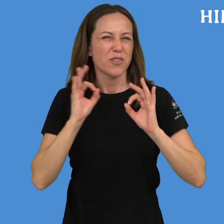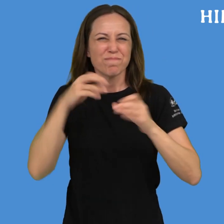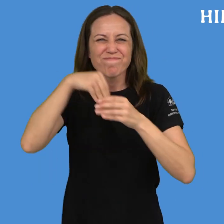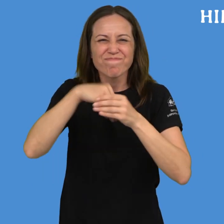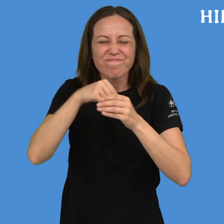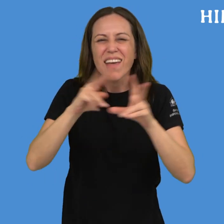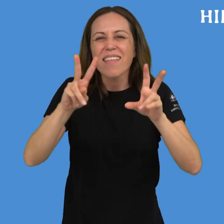dentro